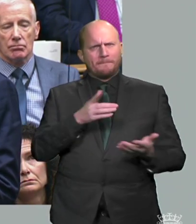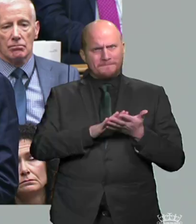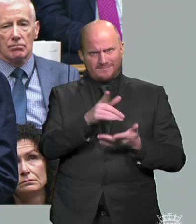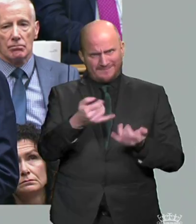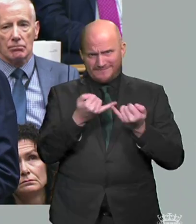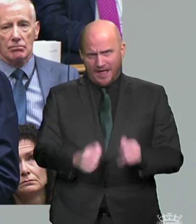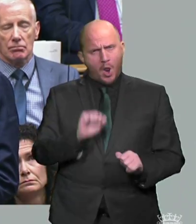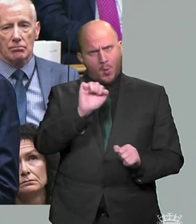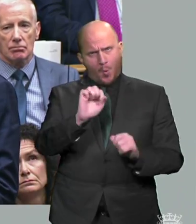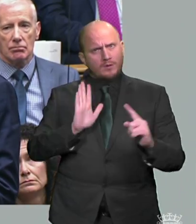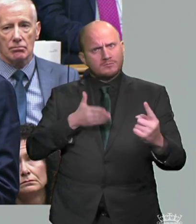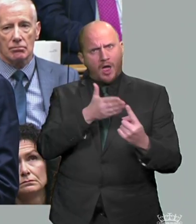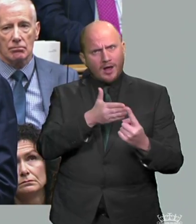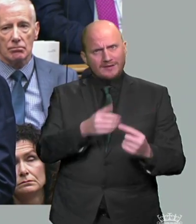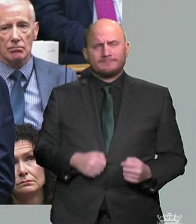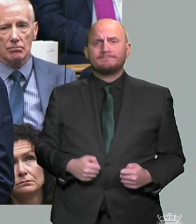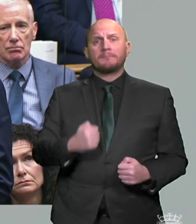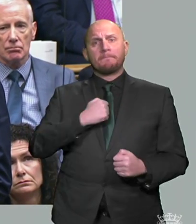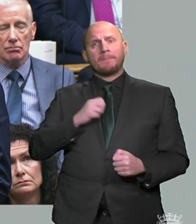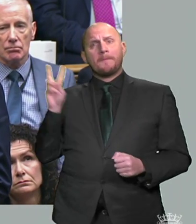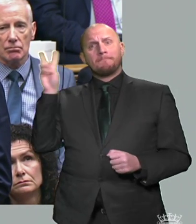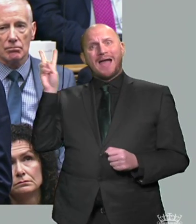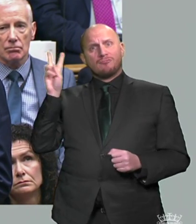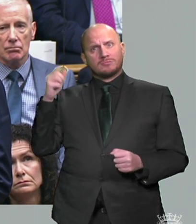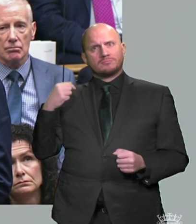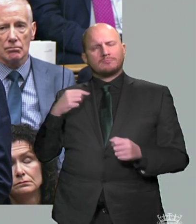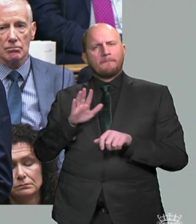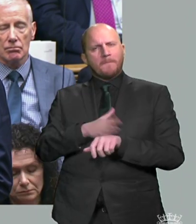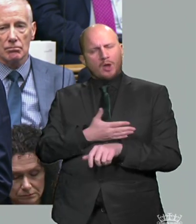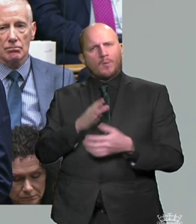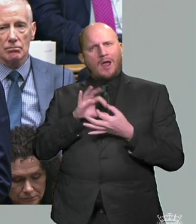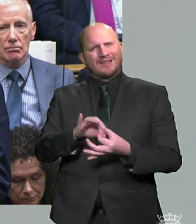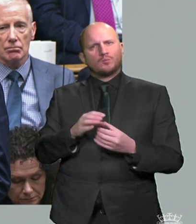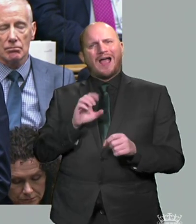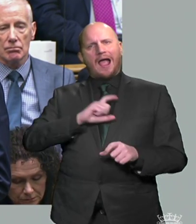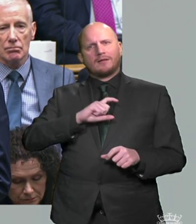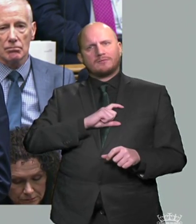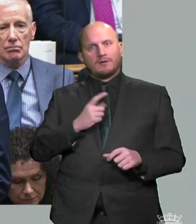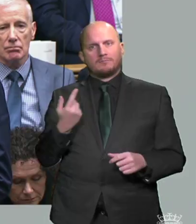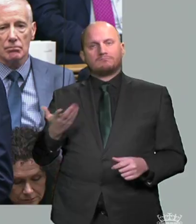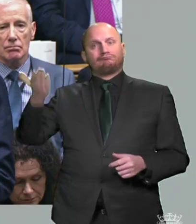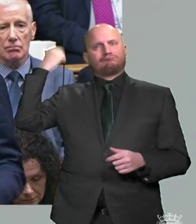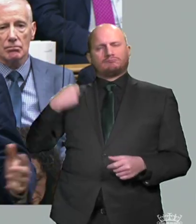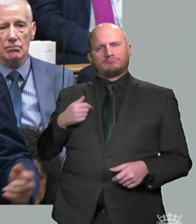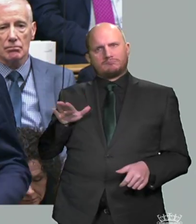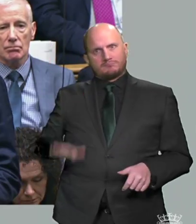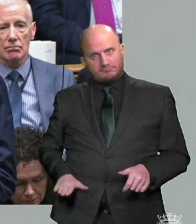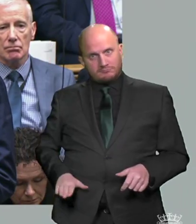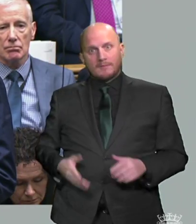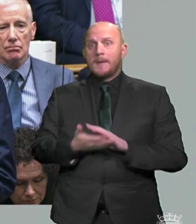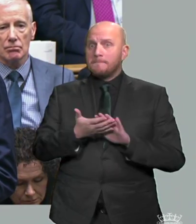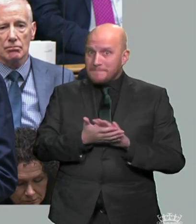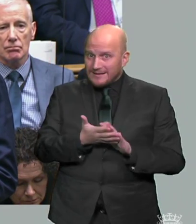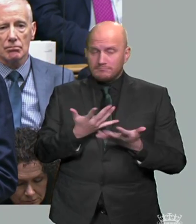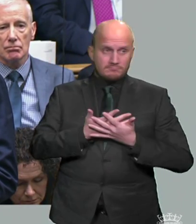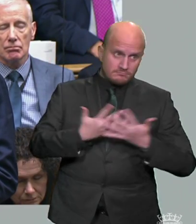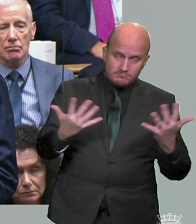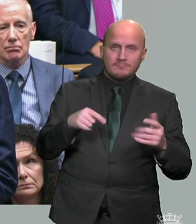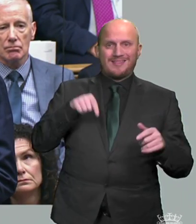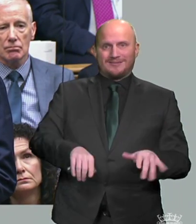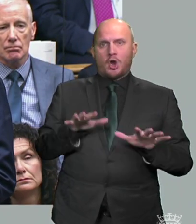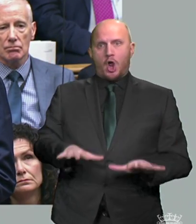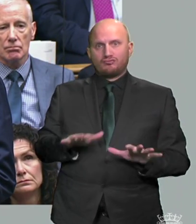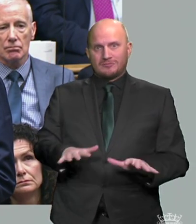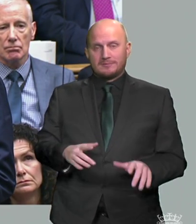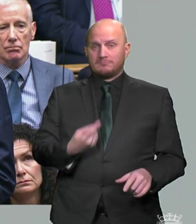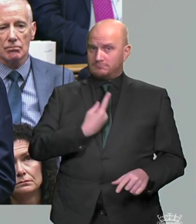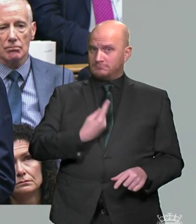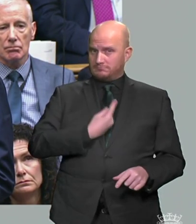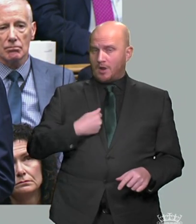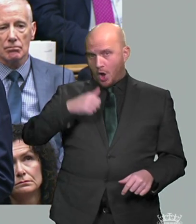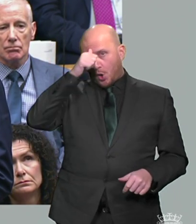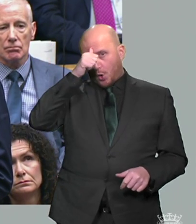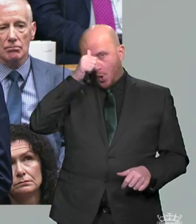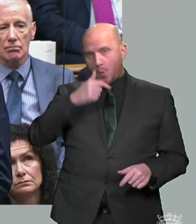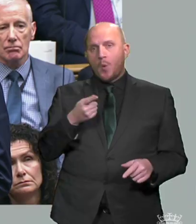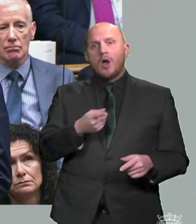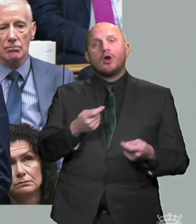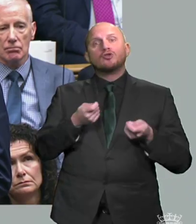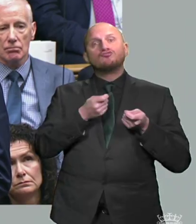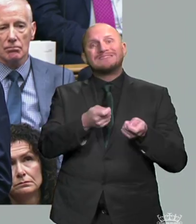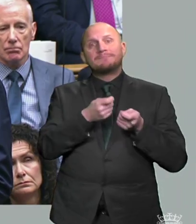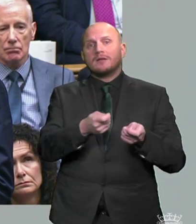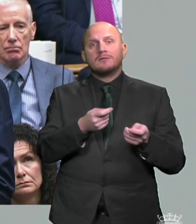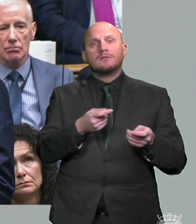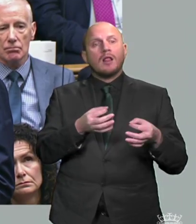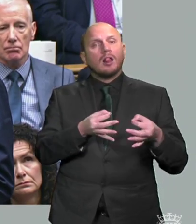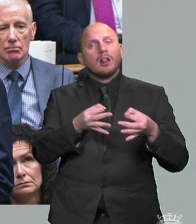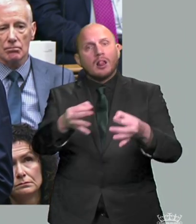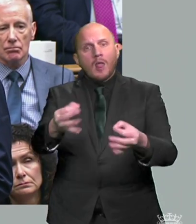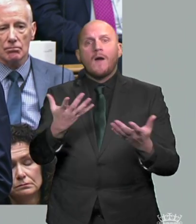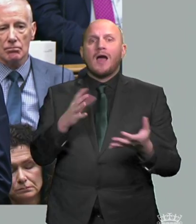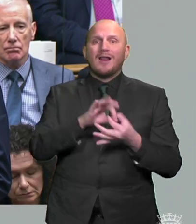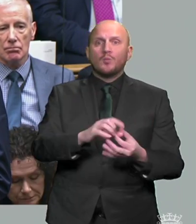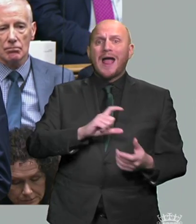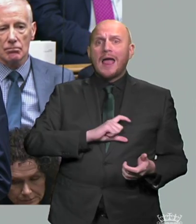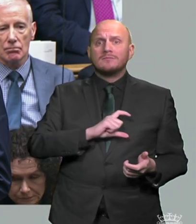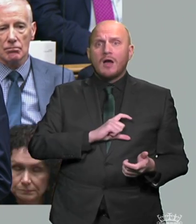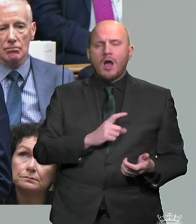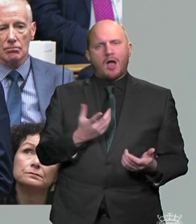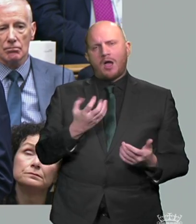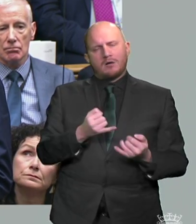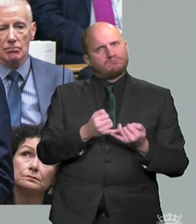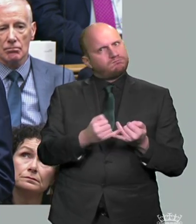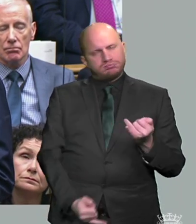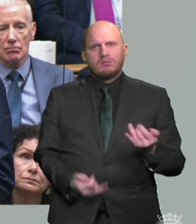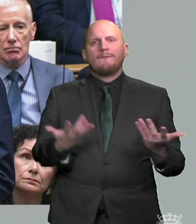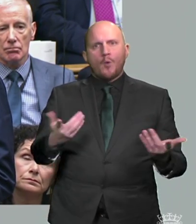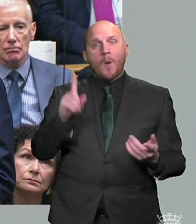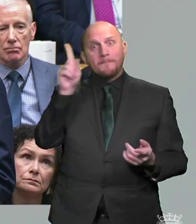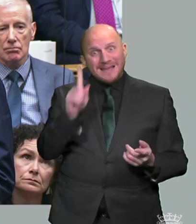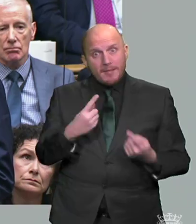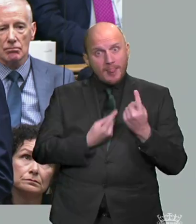I lost both my parents to cancer as a child, so like many people across the country and in this House, I know the devastating impact of treatment delays on cancer patients and their families.